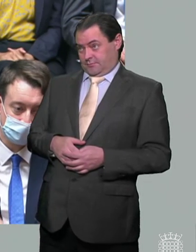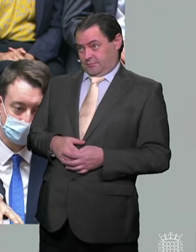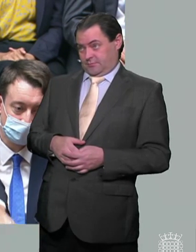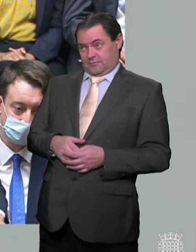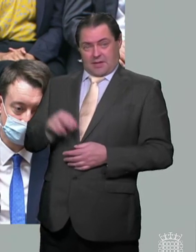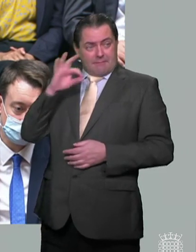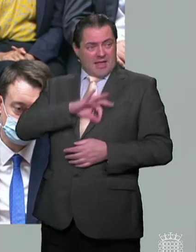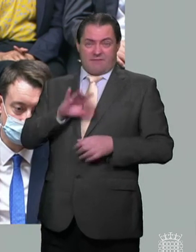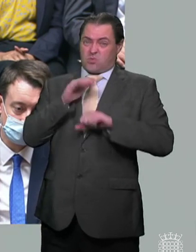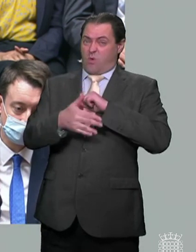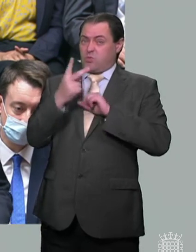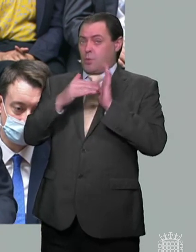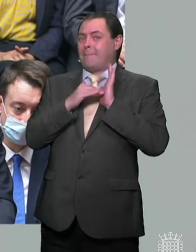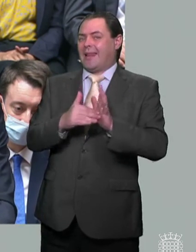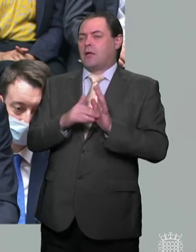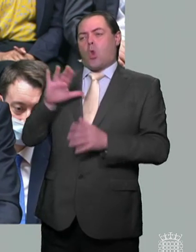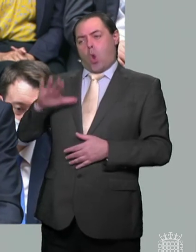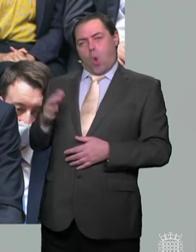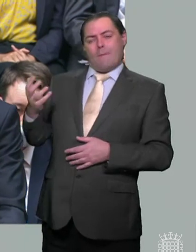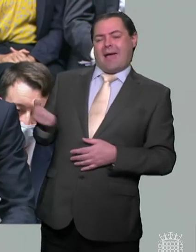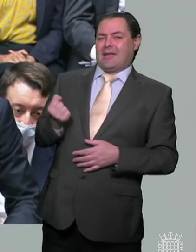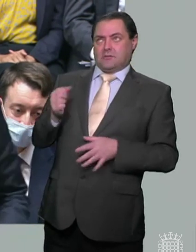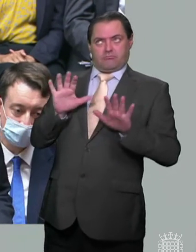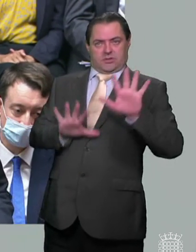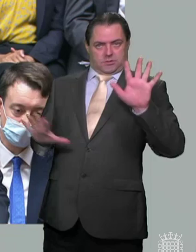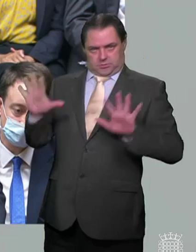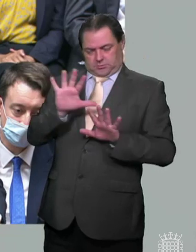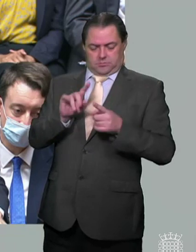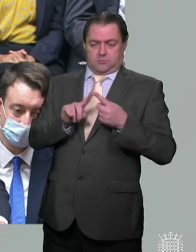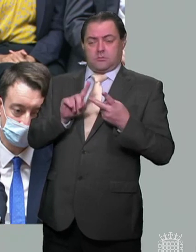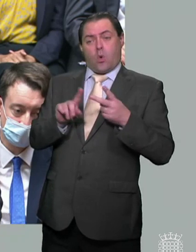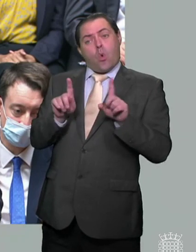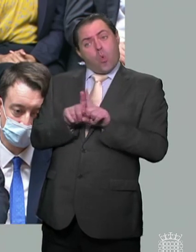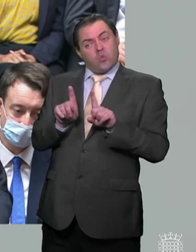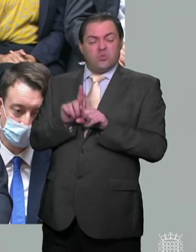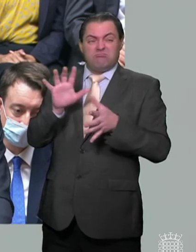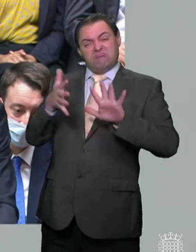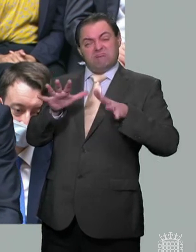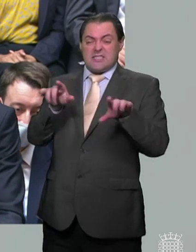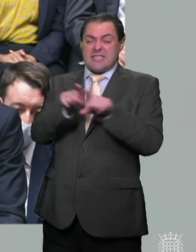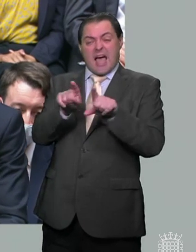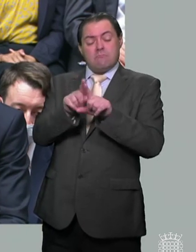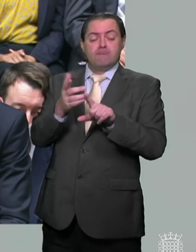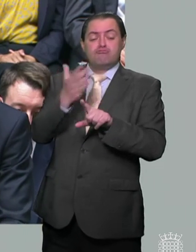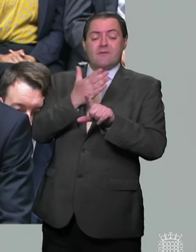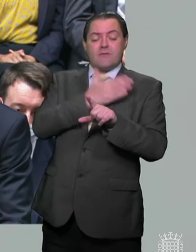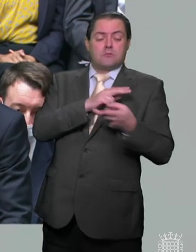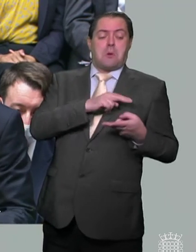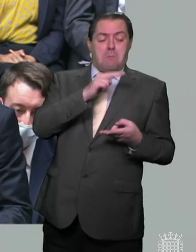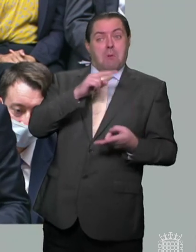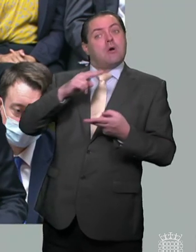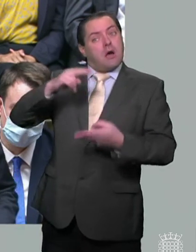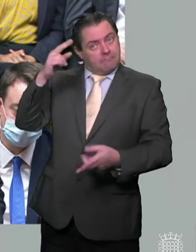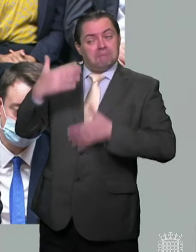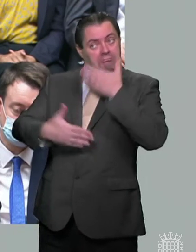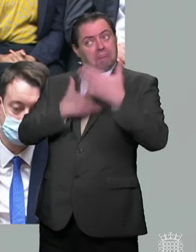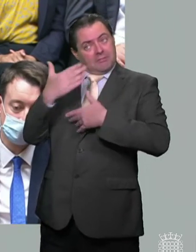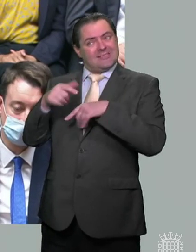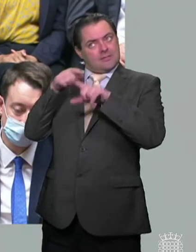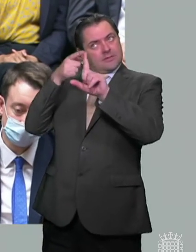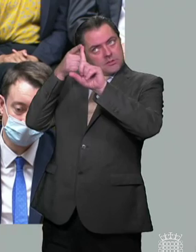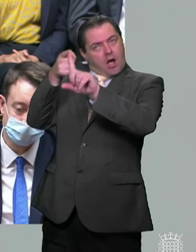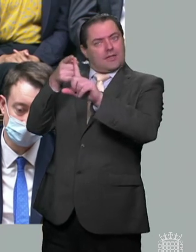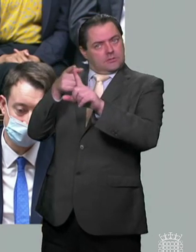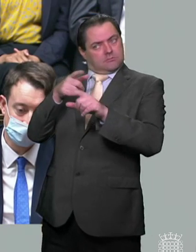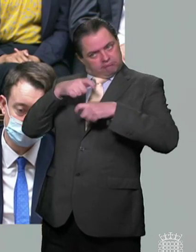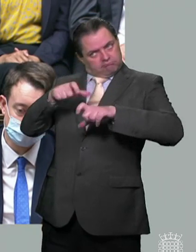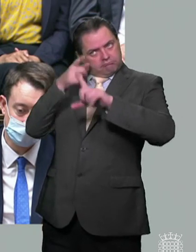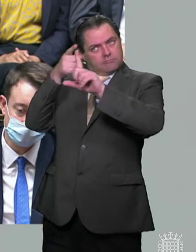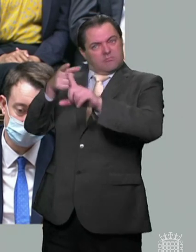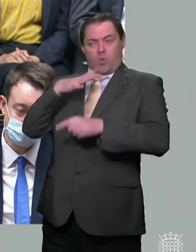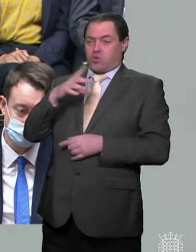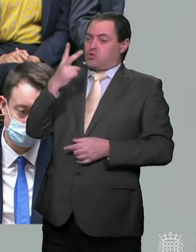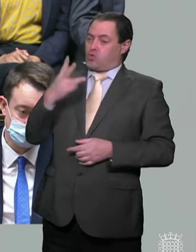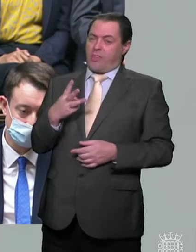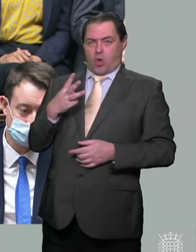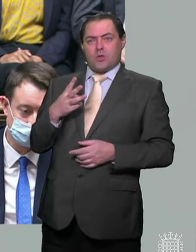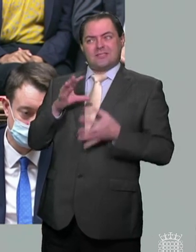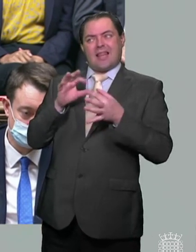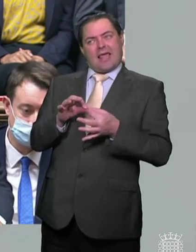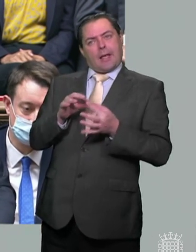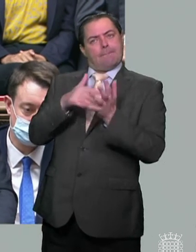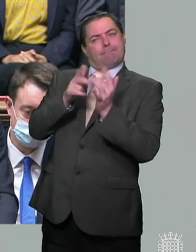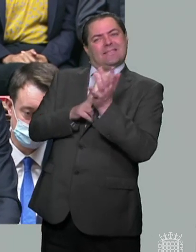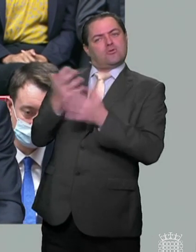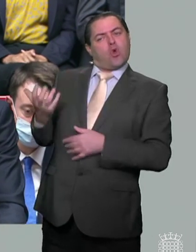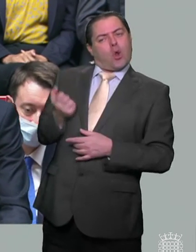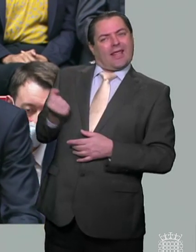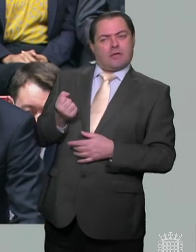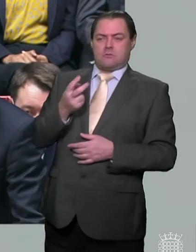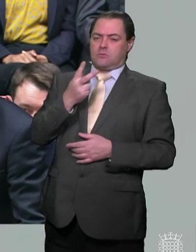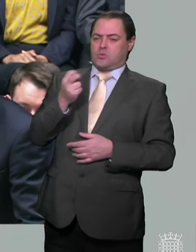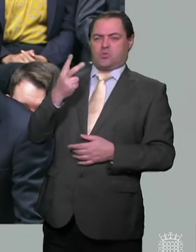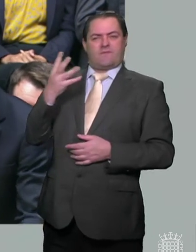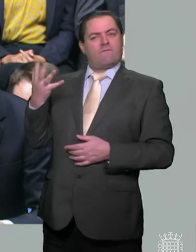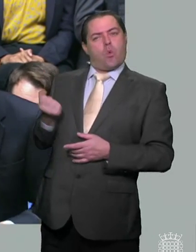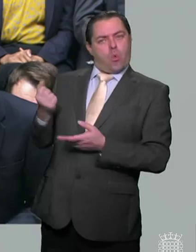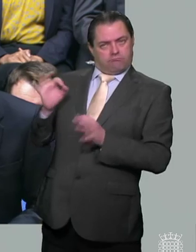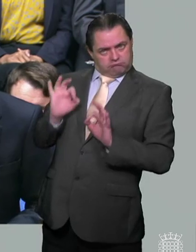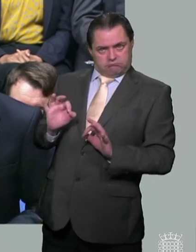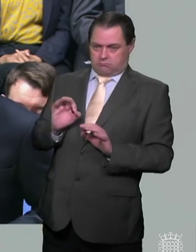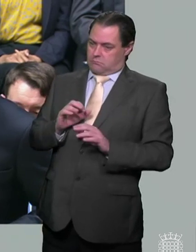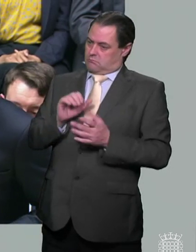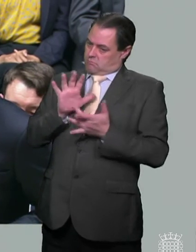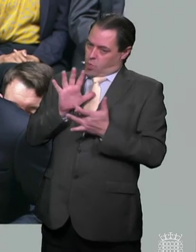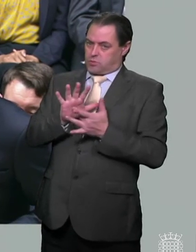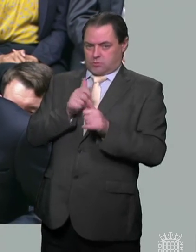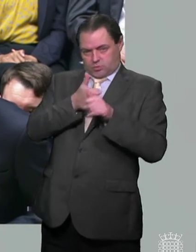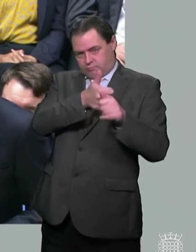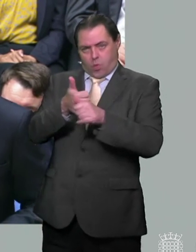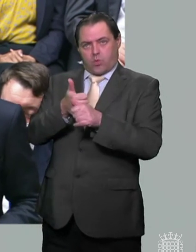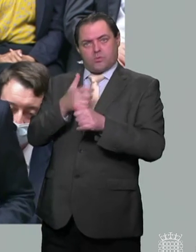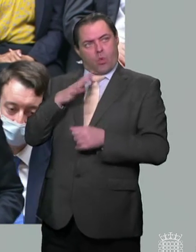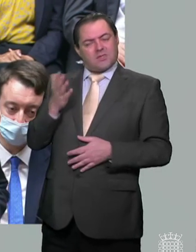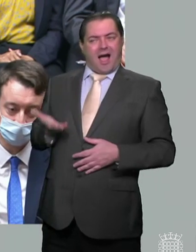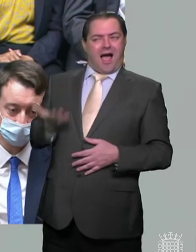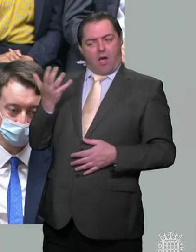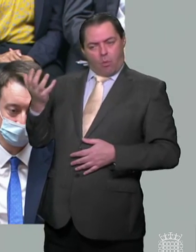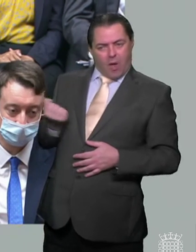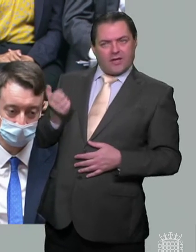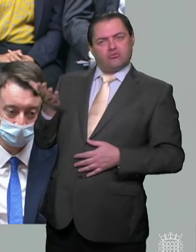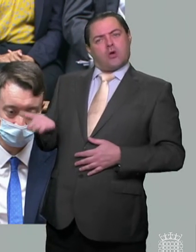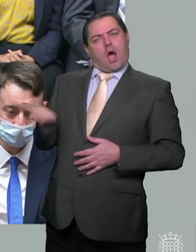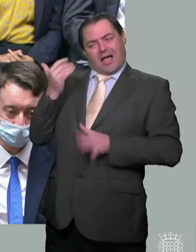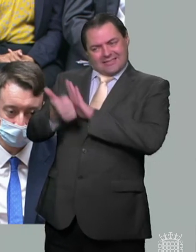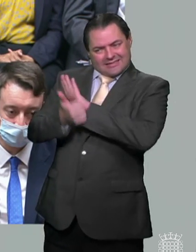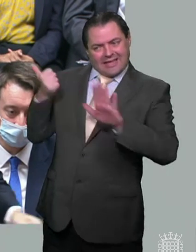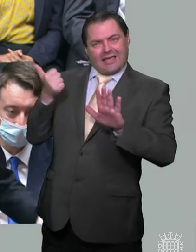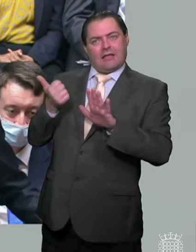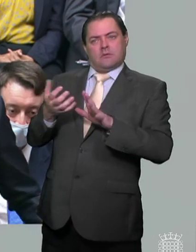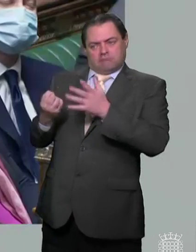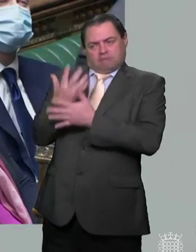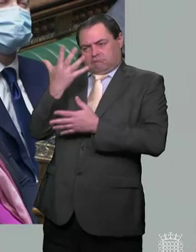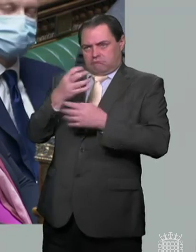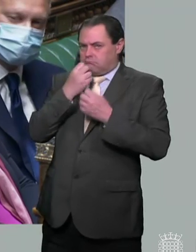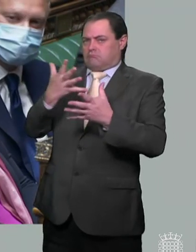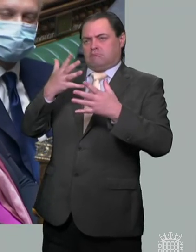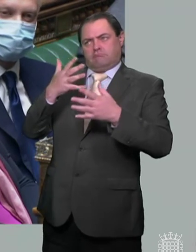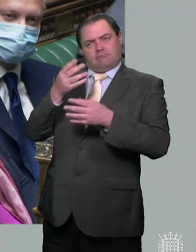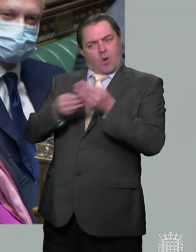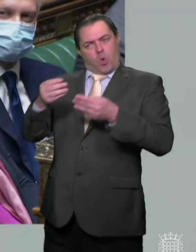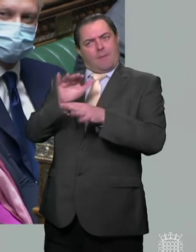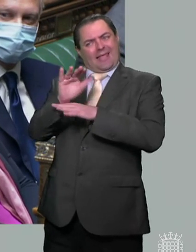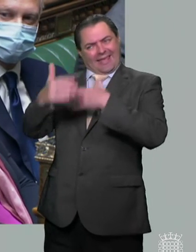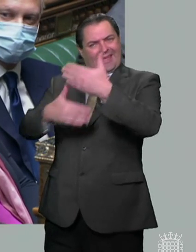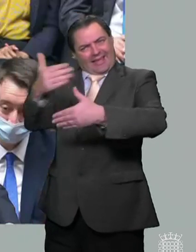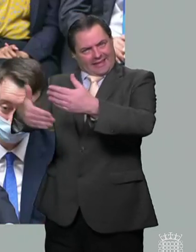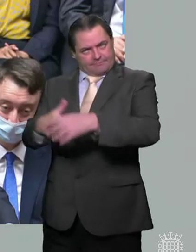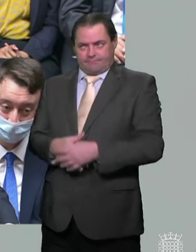It will benefit over 2 million of the lowest paid workers in the country, it is broadly consistent with previous increases, it keeps us on track for our target of two thirds of median earnings by 2024, and it is a major commitment to the high-wage, high-skill, high-productivity economy of the future.